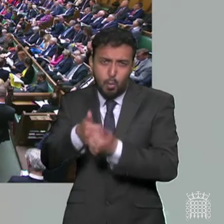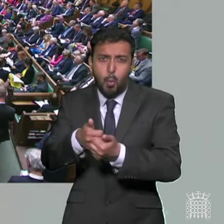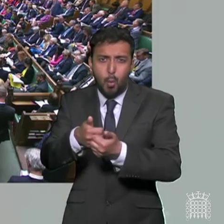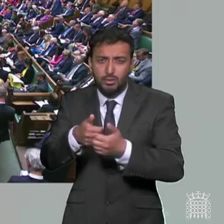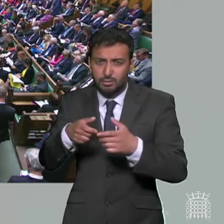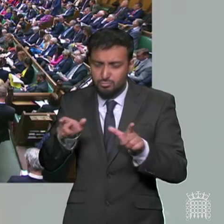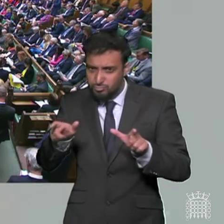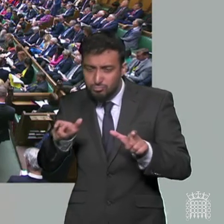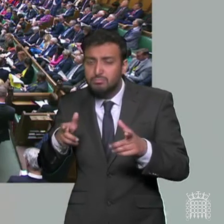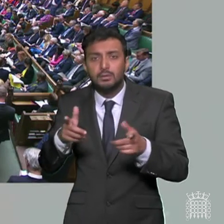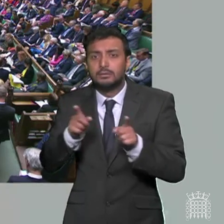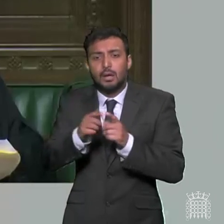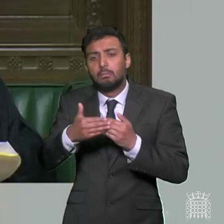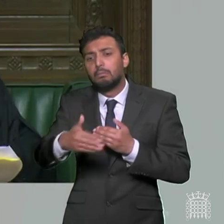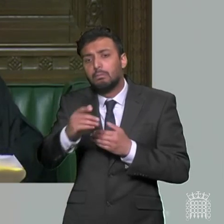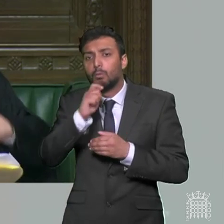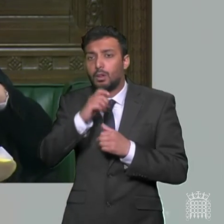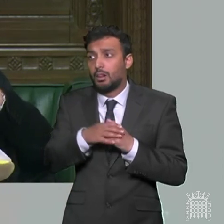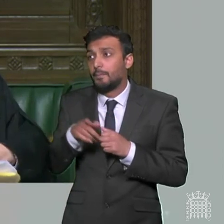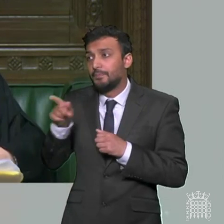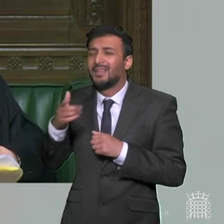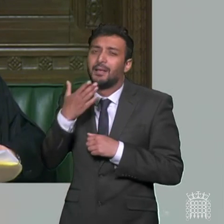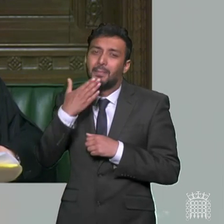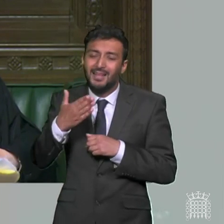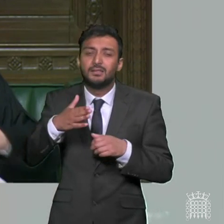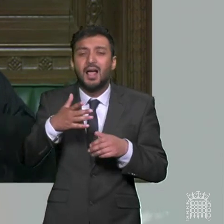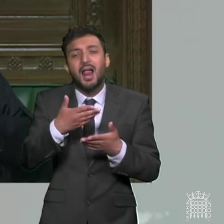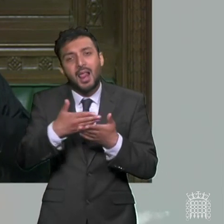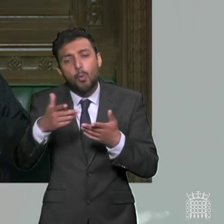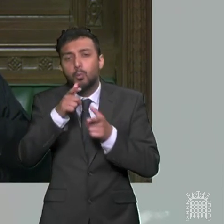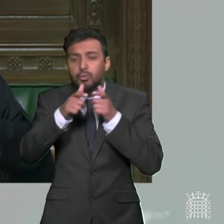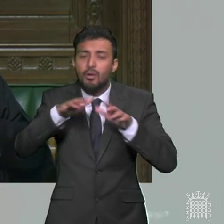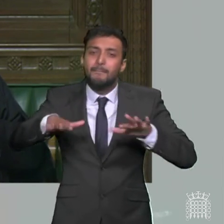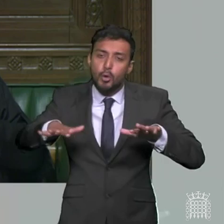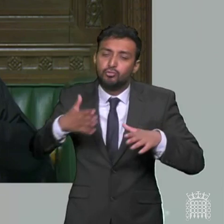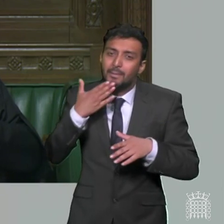Can I just say that moderate language is what we normally use, but I do not hear it now?